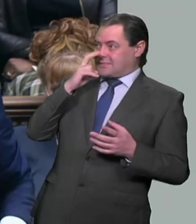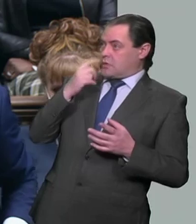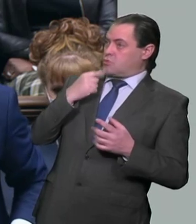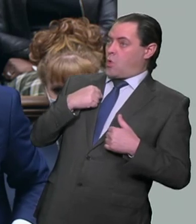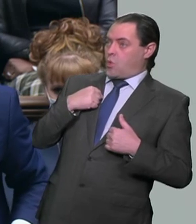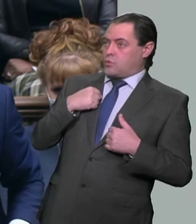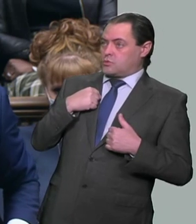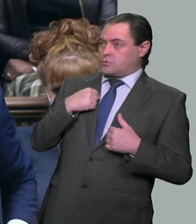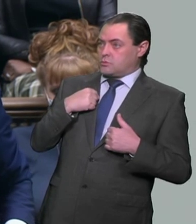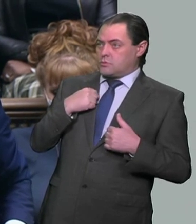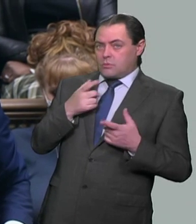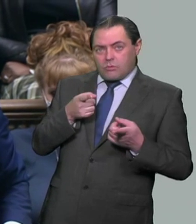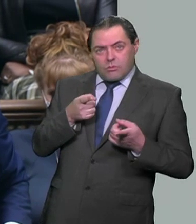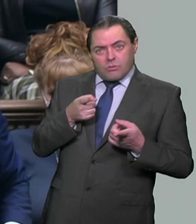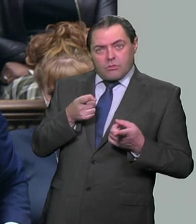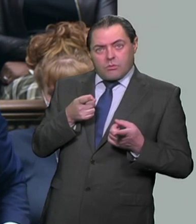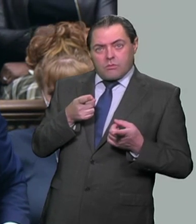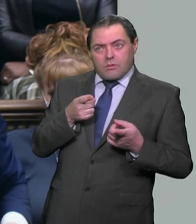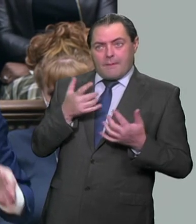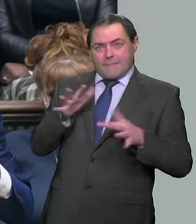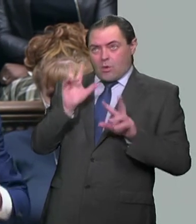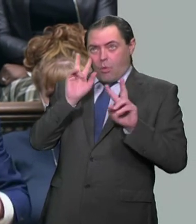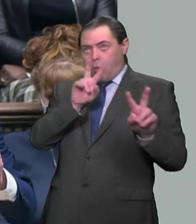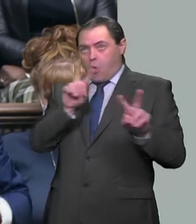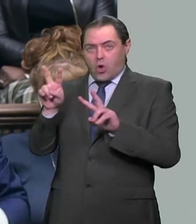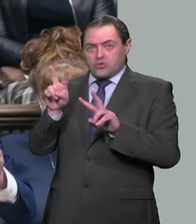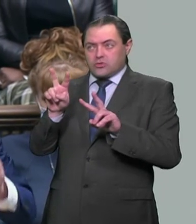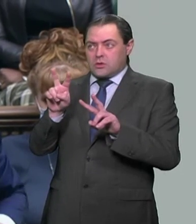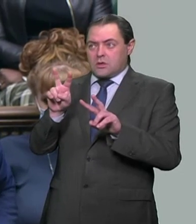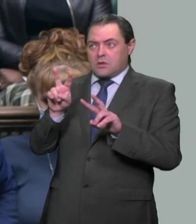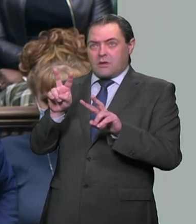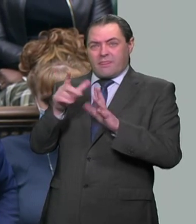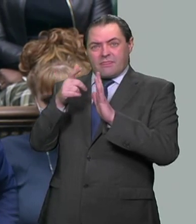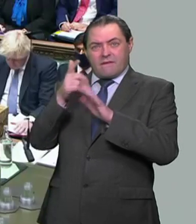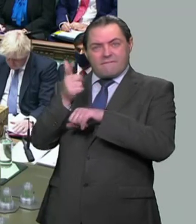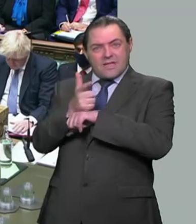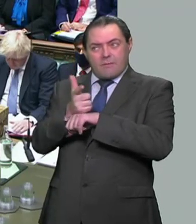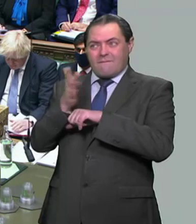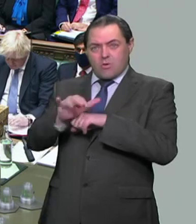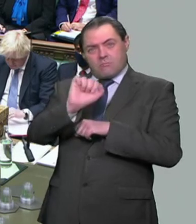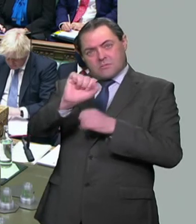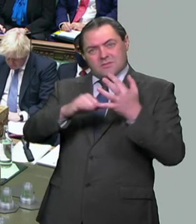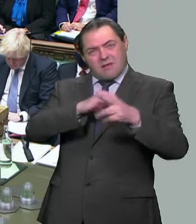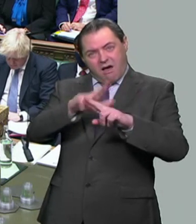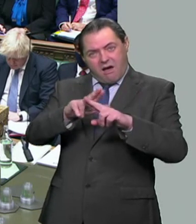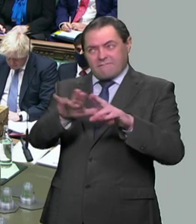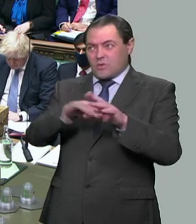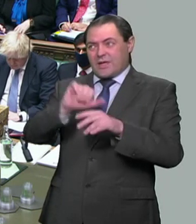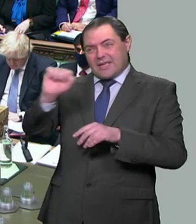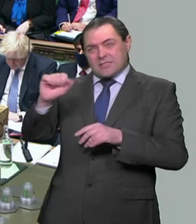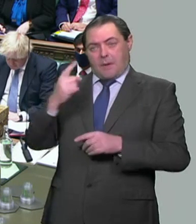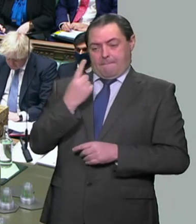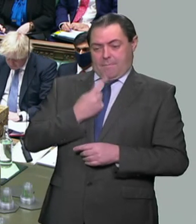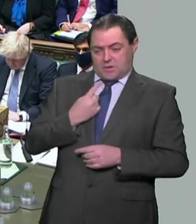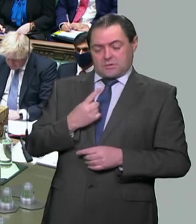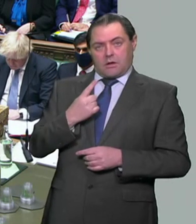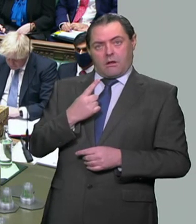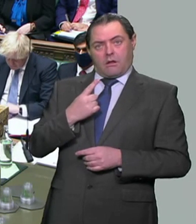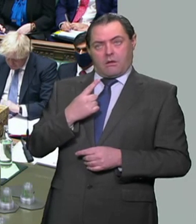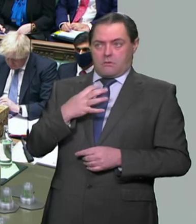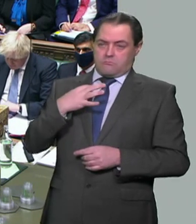We have all watched the video of the Prime Minister’s staff, including his personal spokesperson.